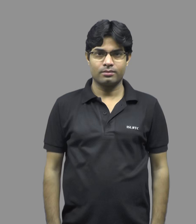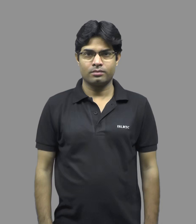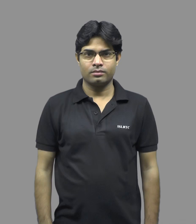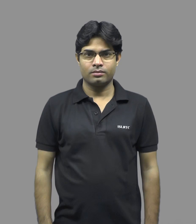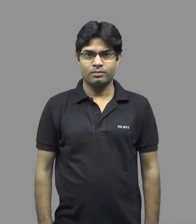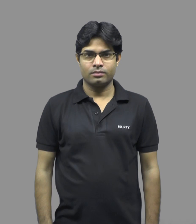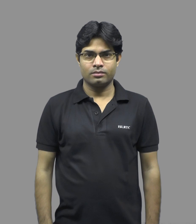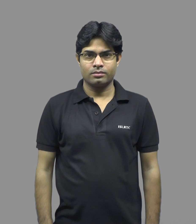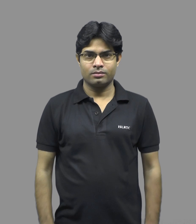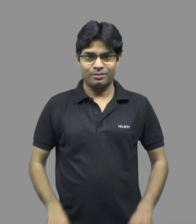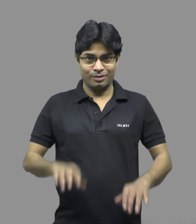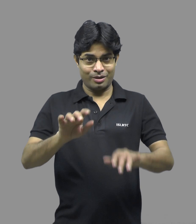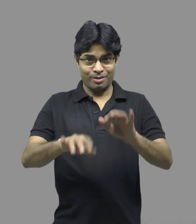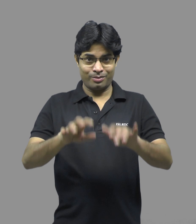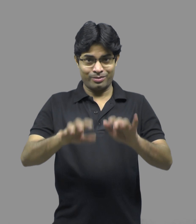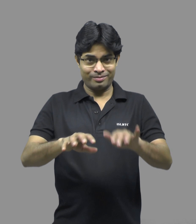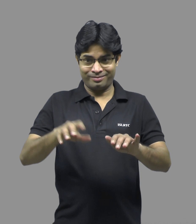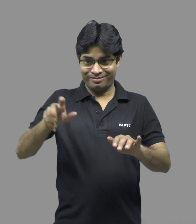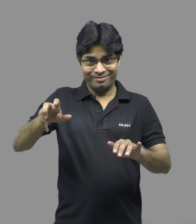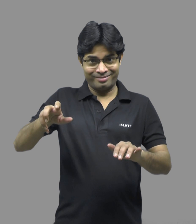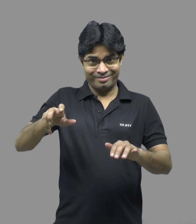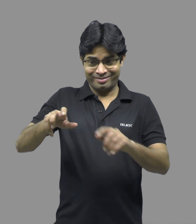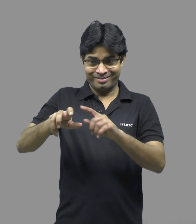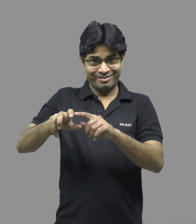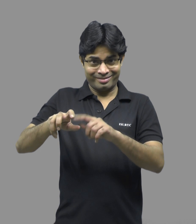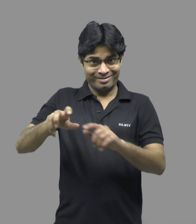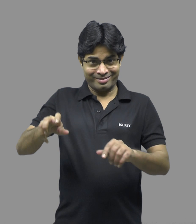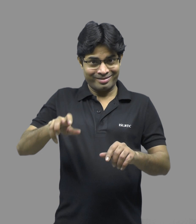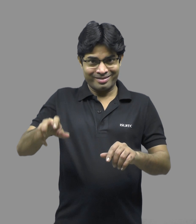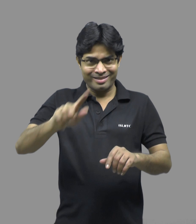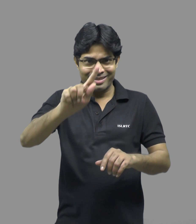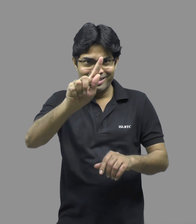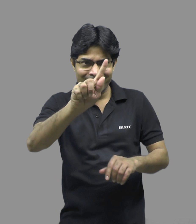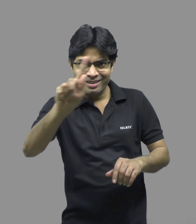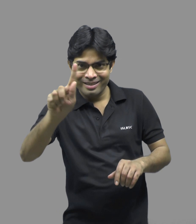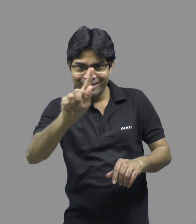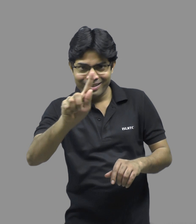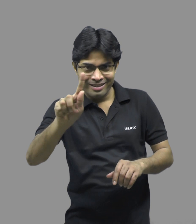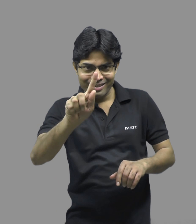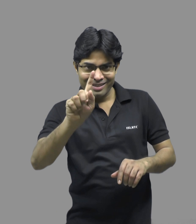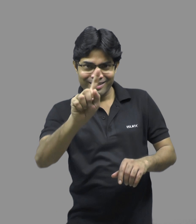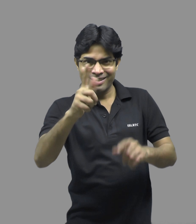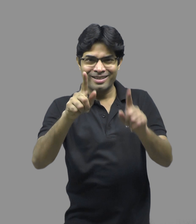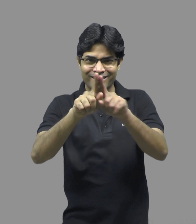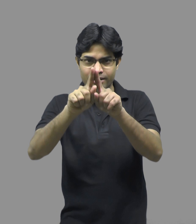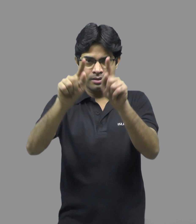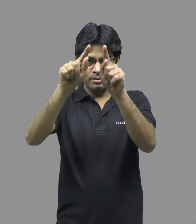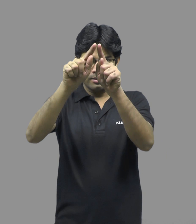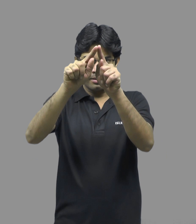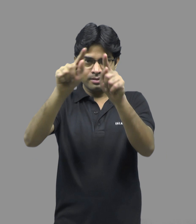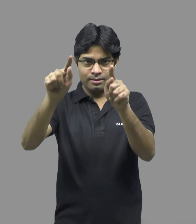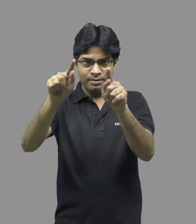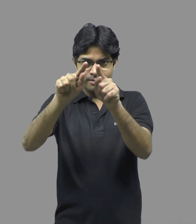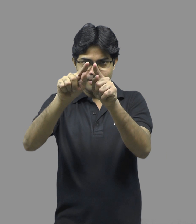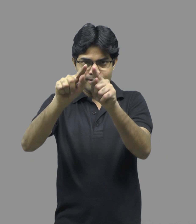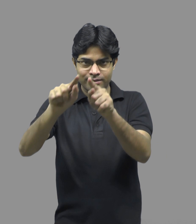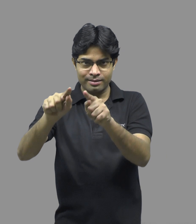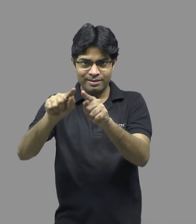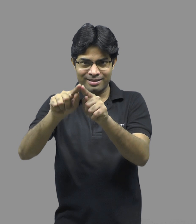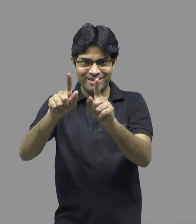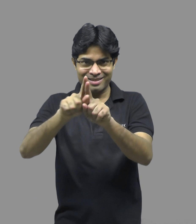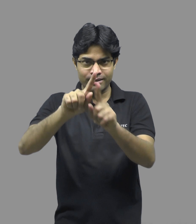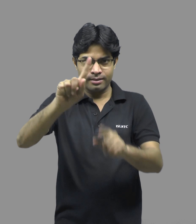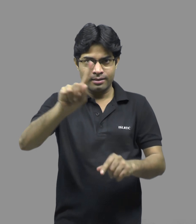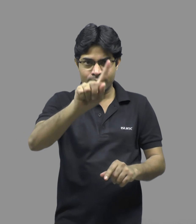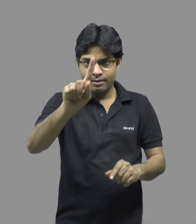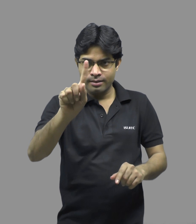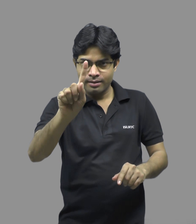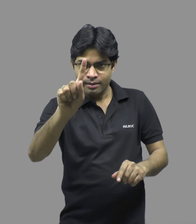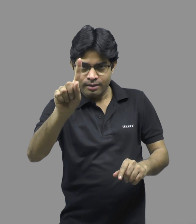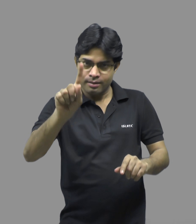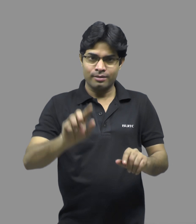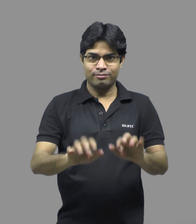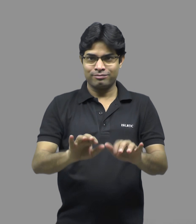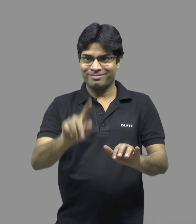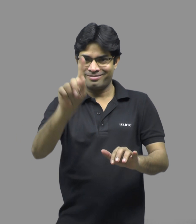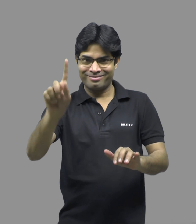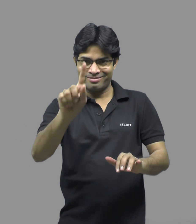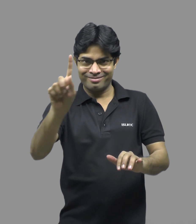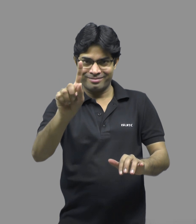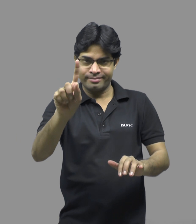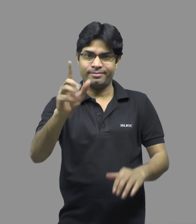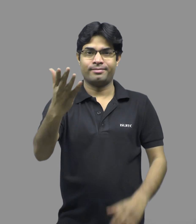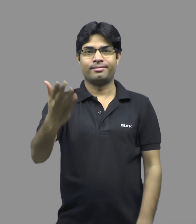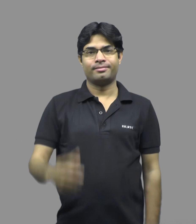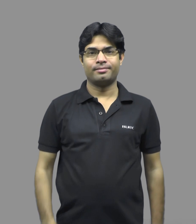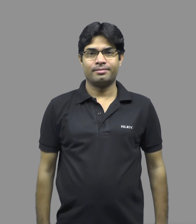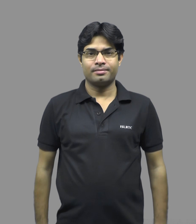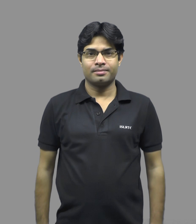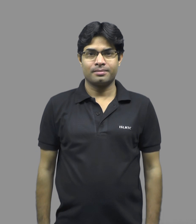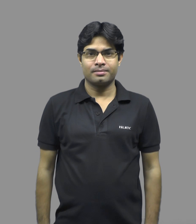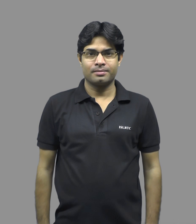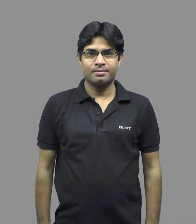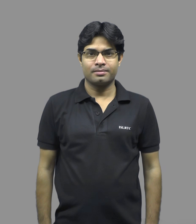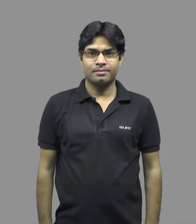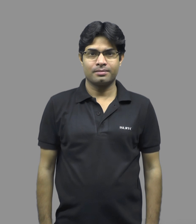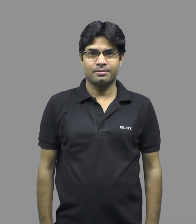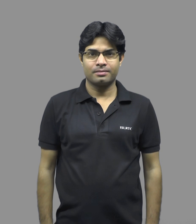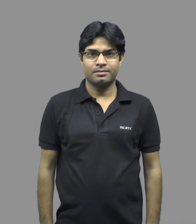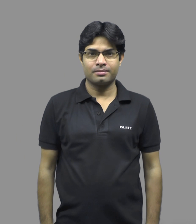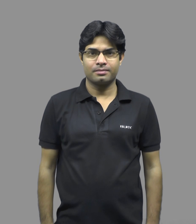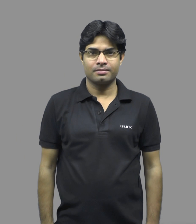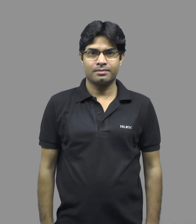Cursor